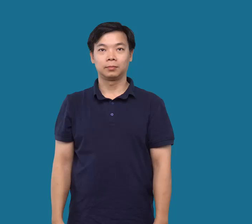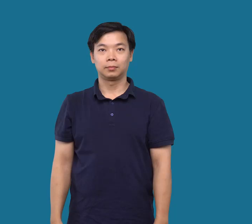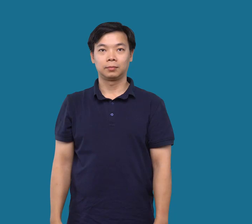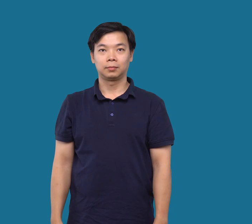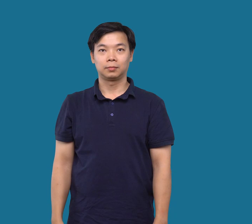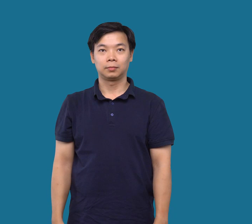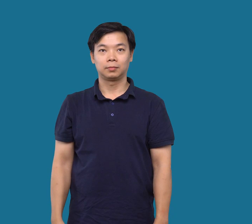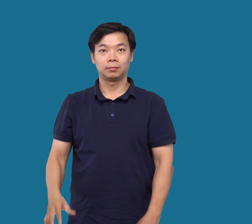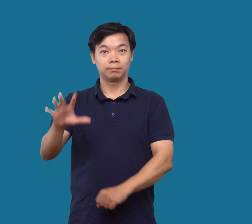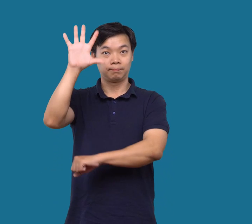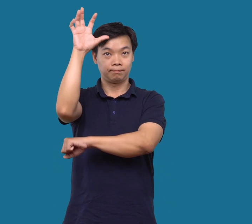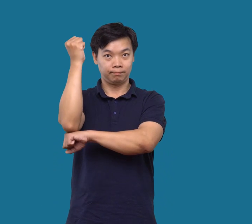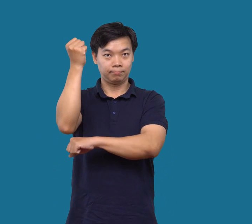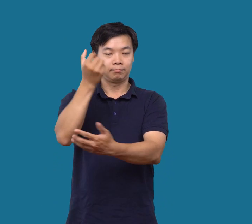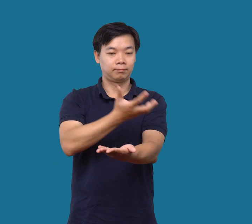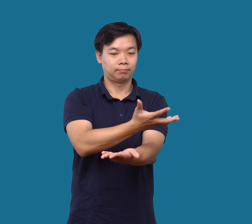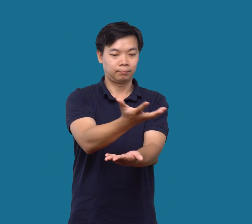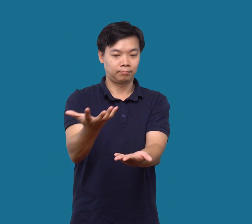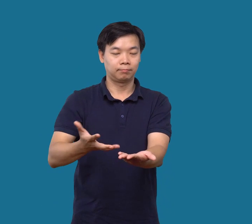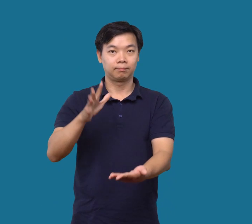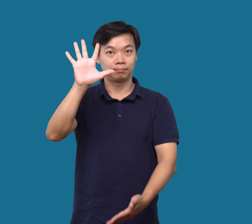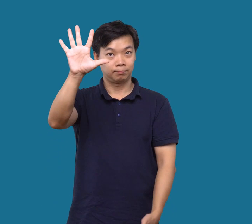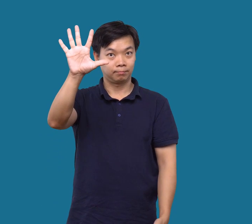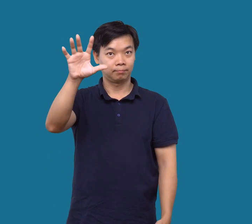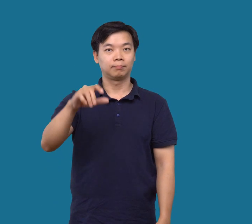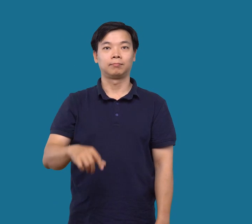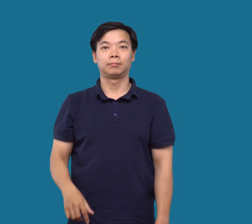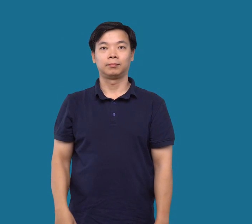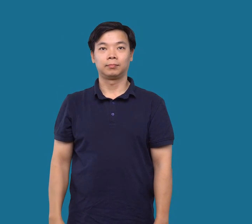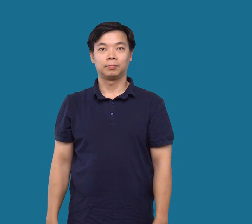ngũ quả